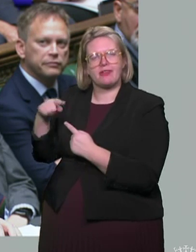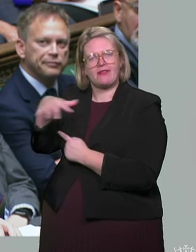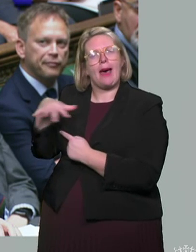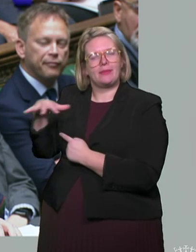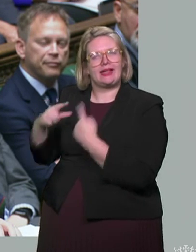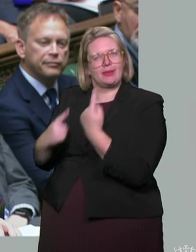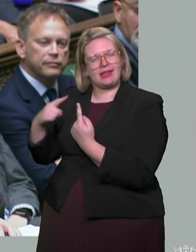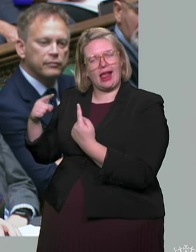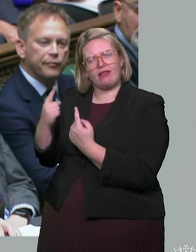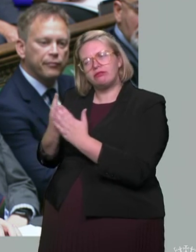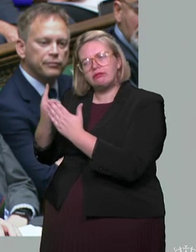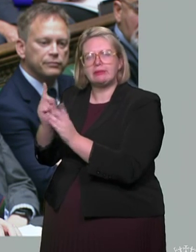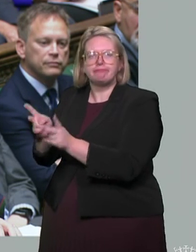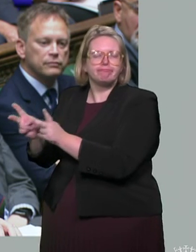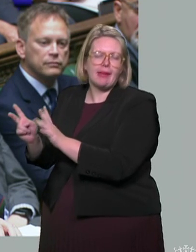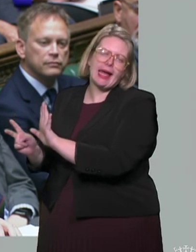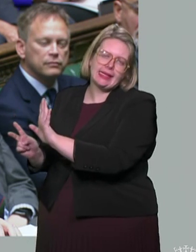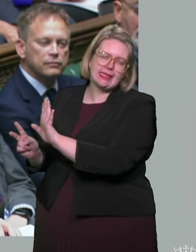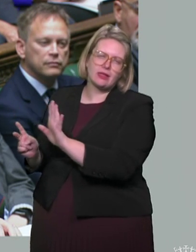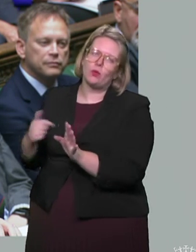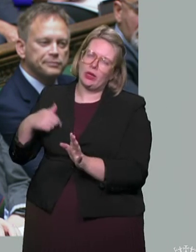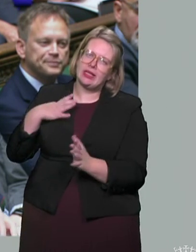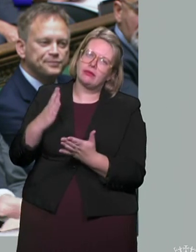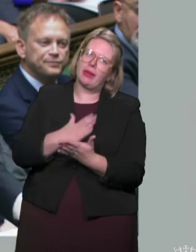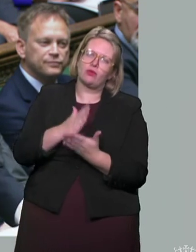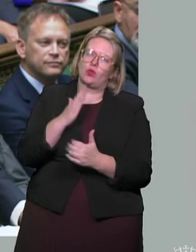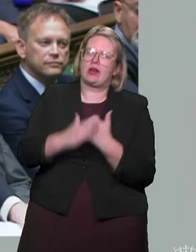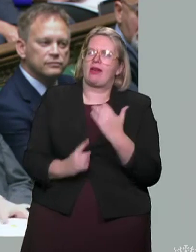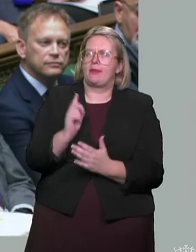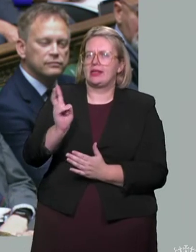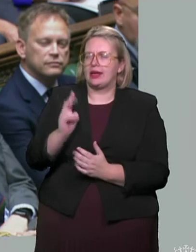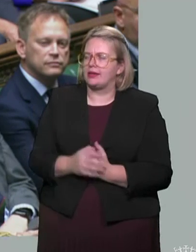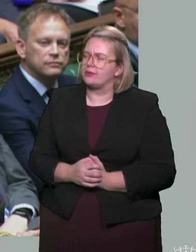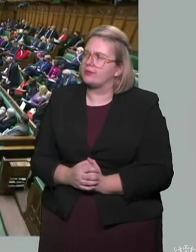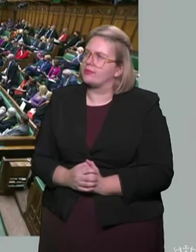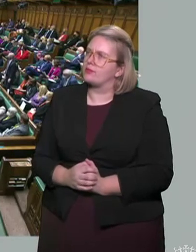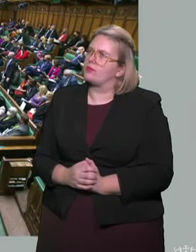Of course, we must do everything in our power to make sure that no such tragedy is repeated.